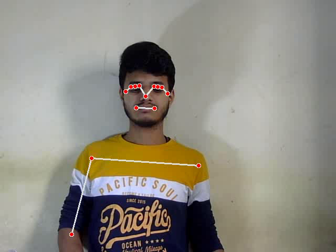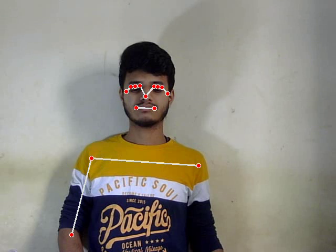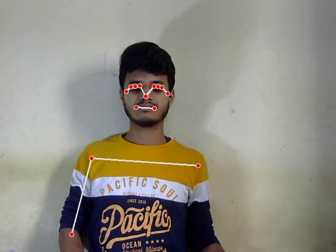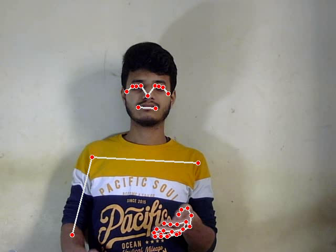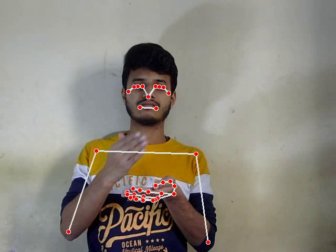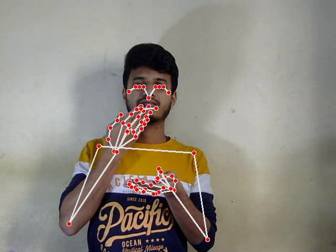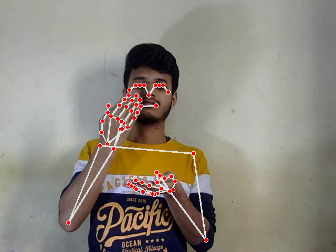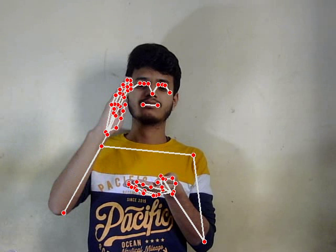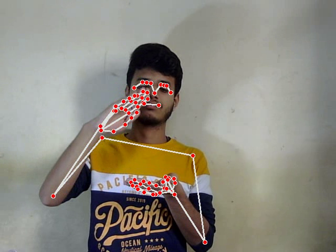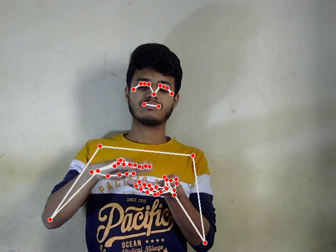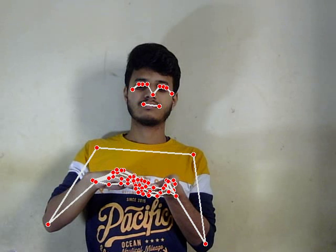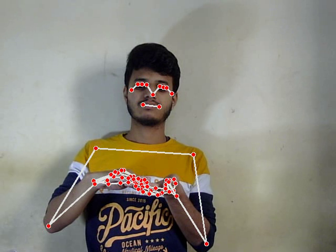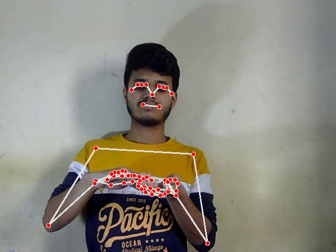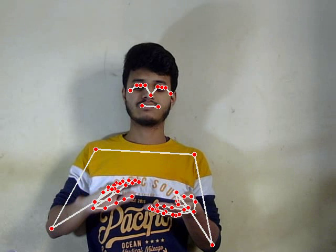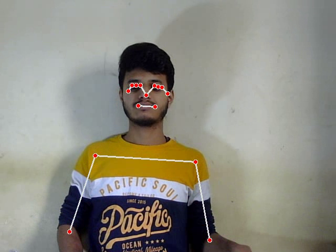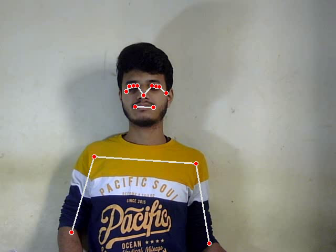bad